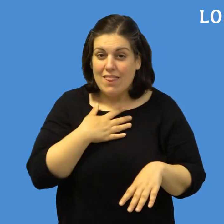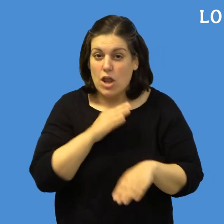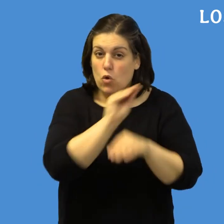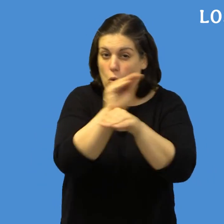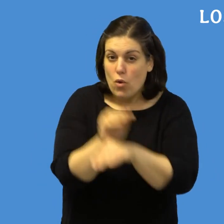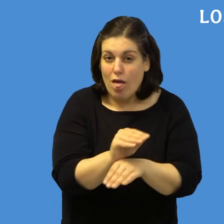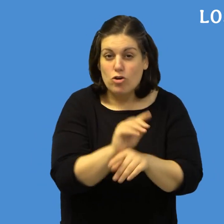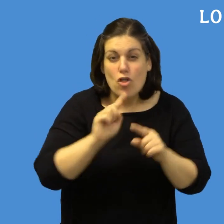cuidar